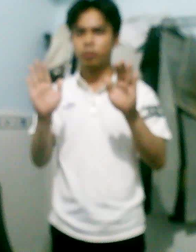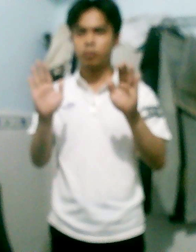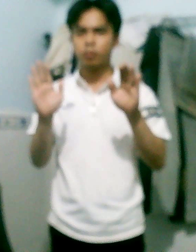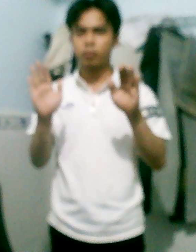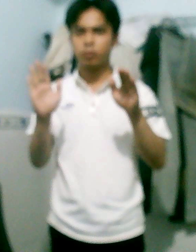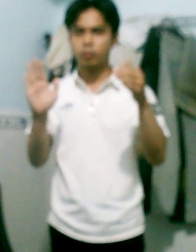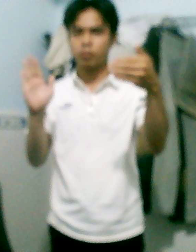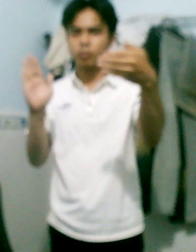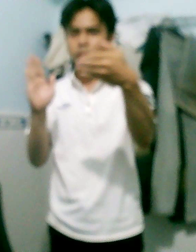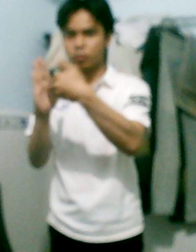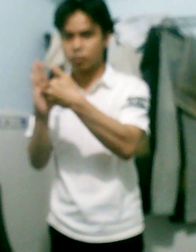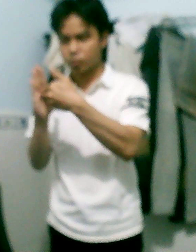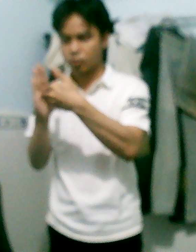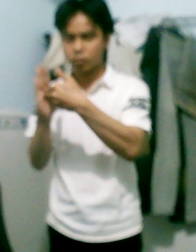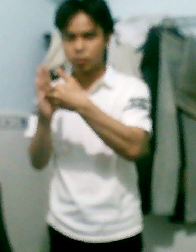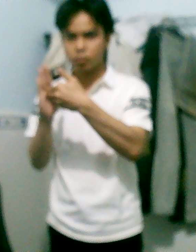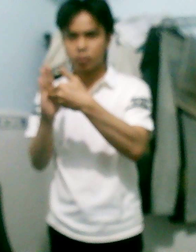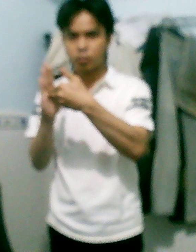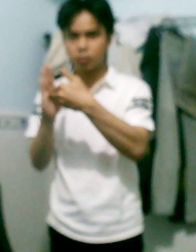gioi thieu